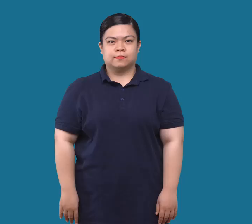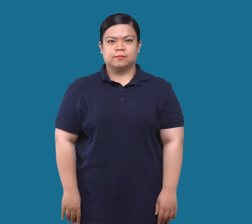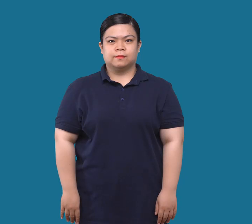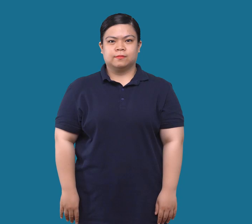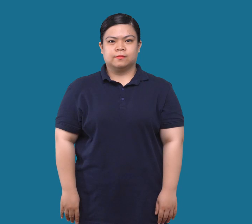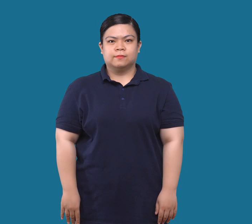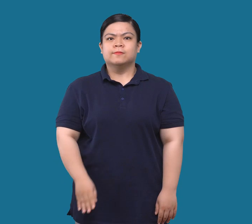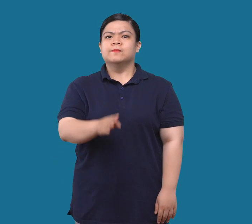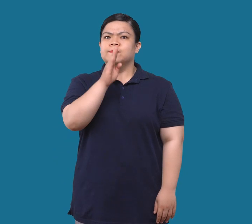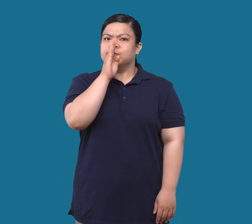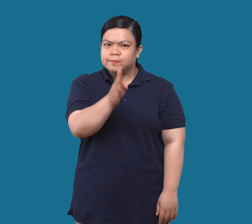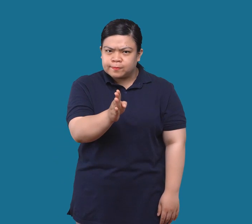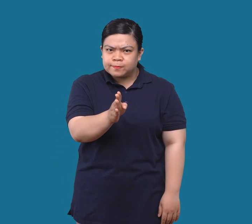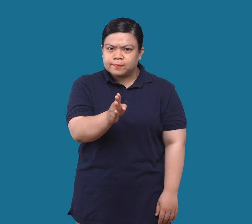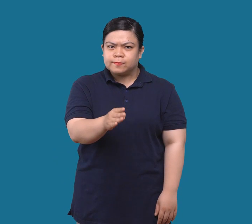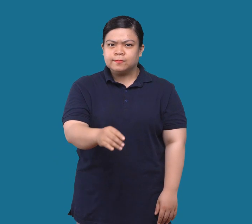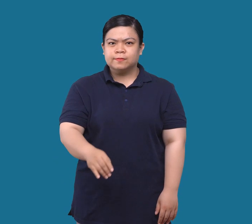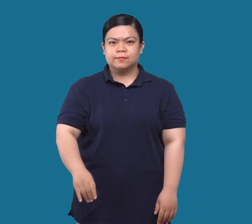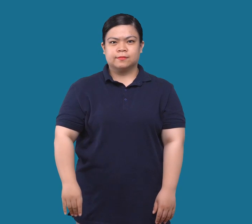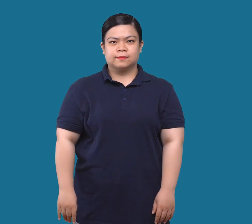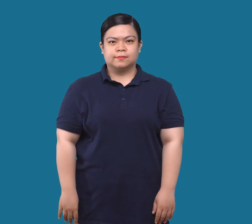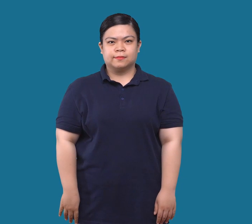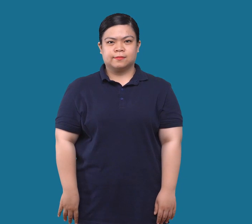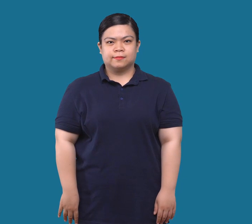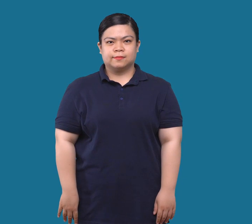sự thật